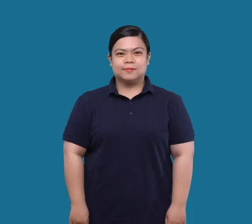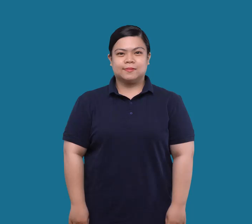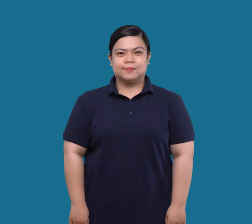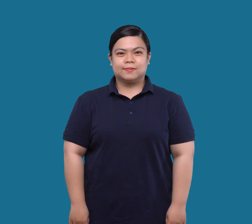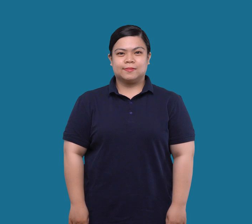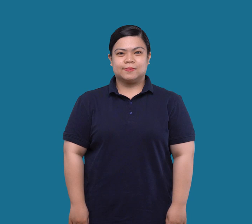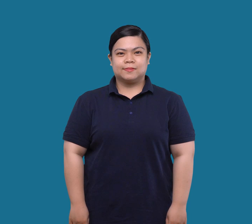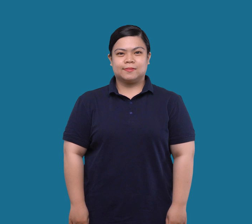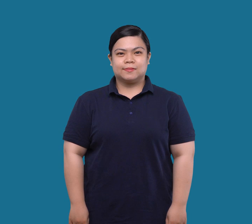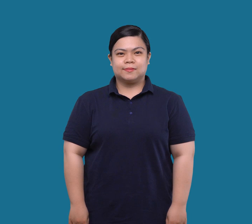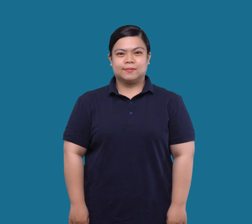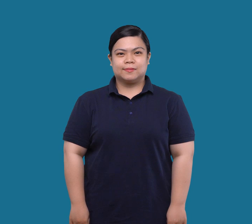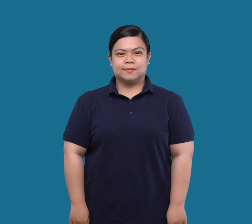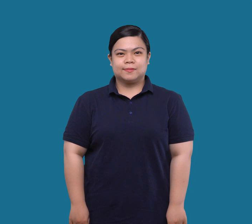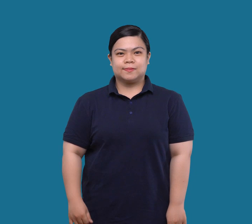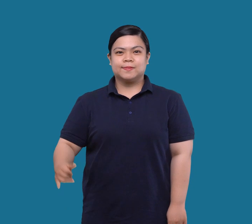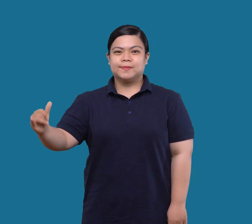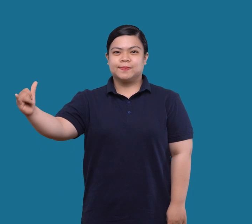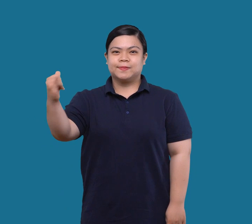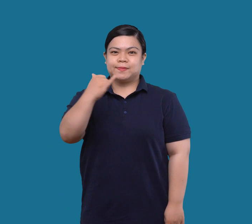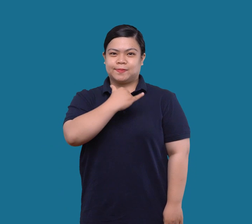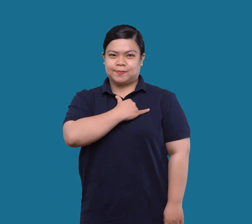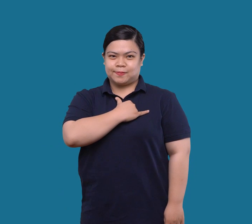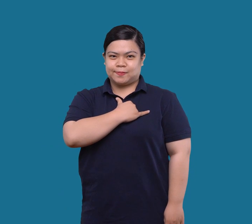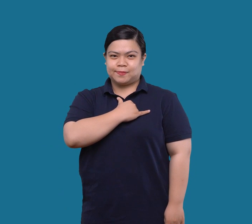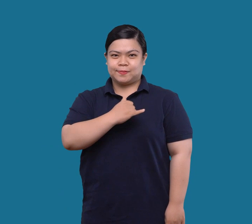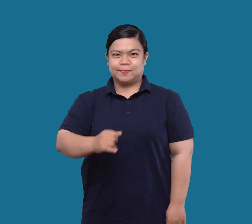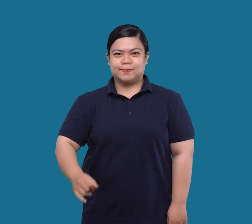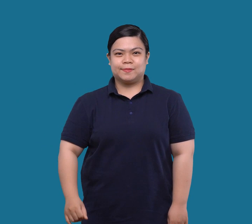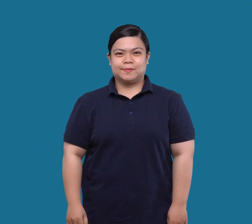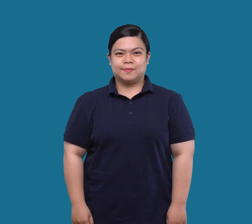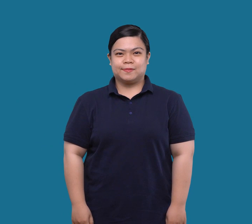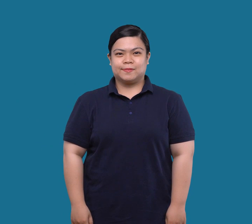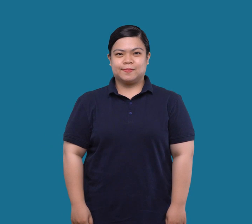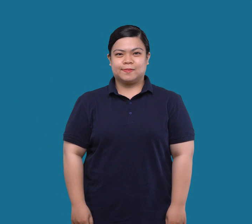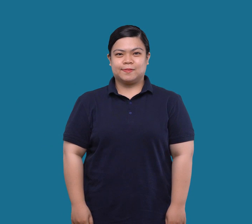bạn ấy yêu tôi